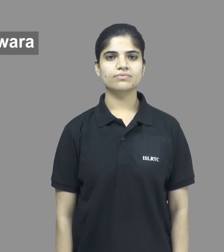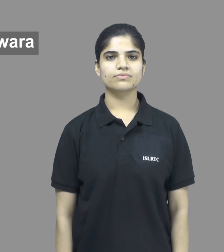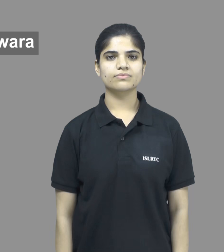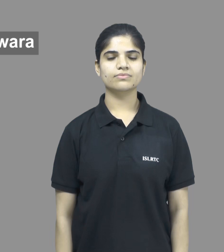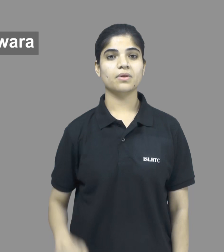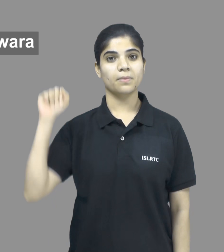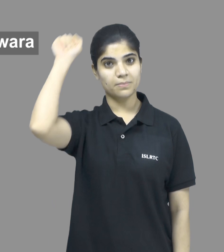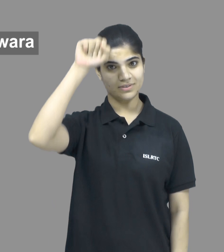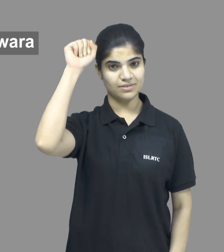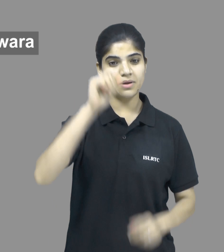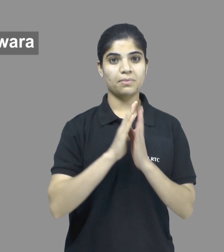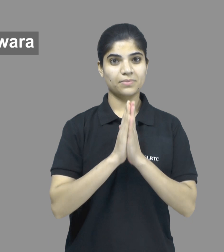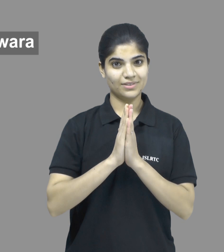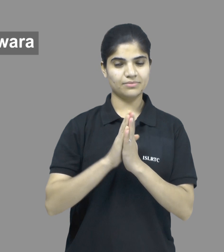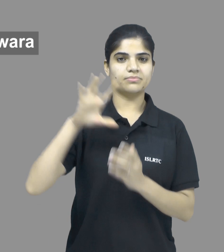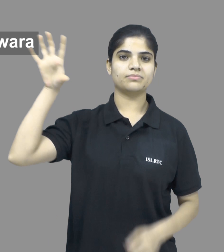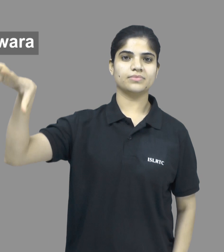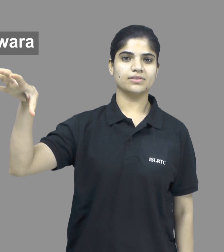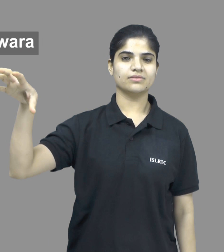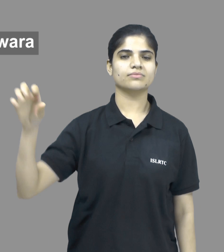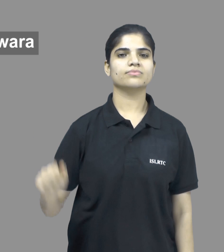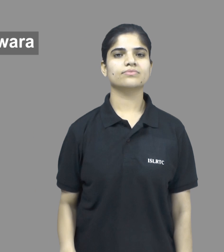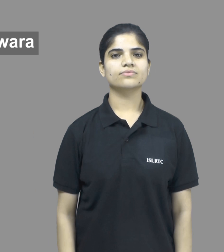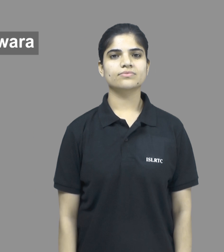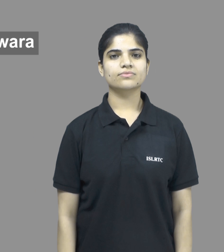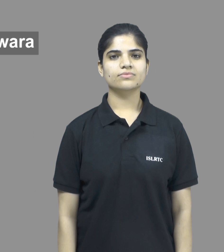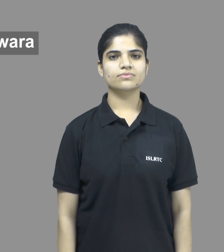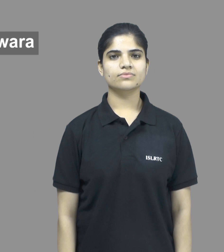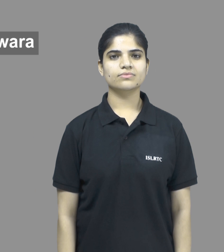Gurudwara